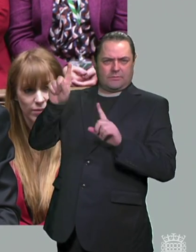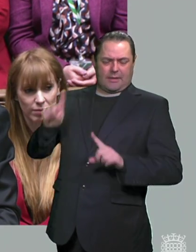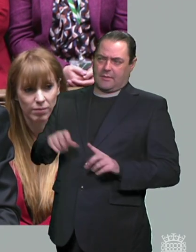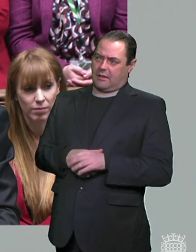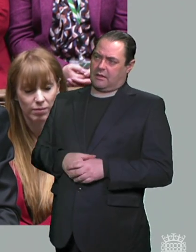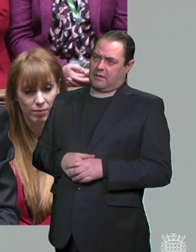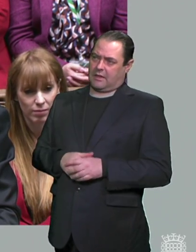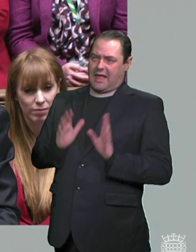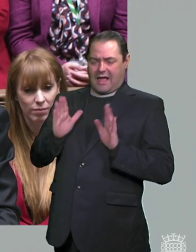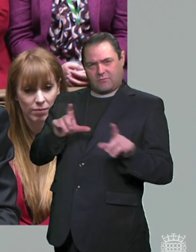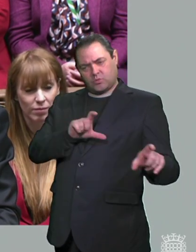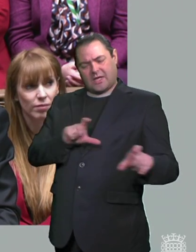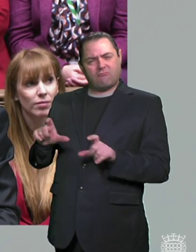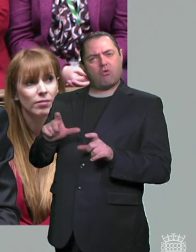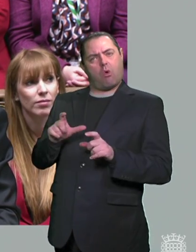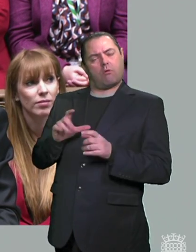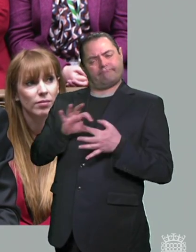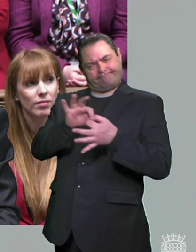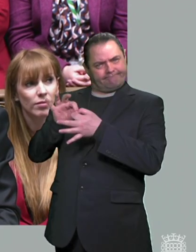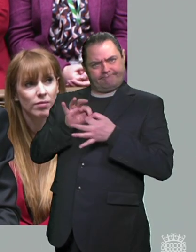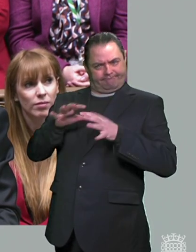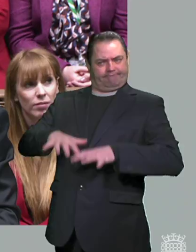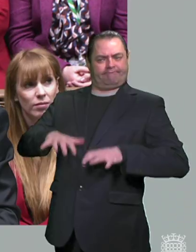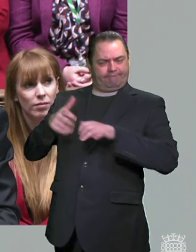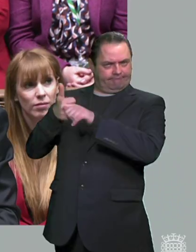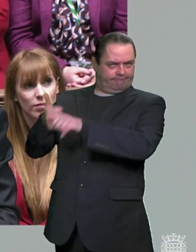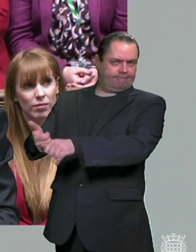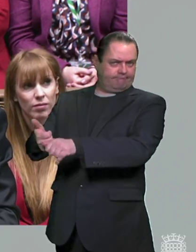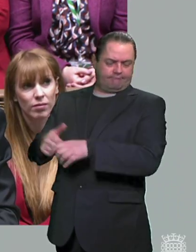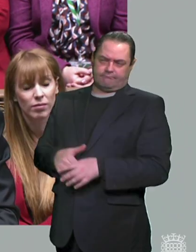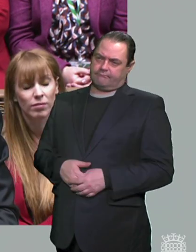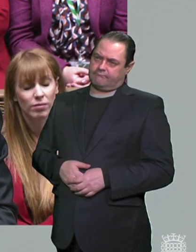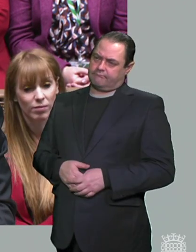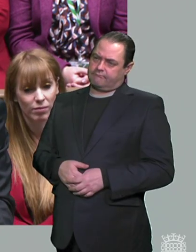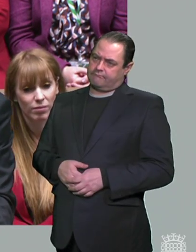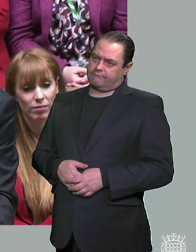We must continue to stand united in this House in support of Ukraine.